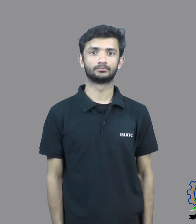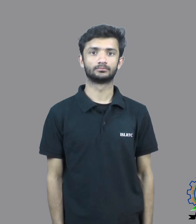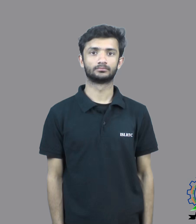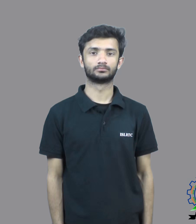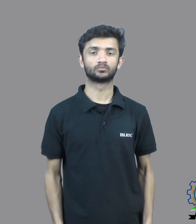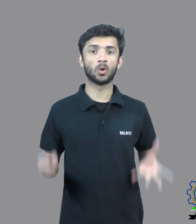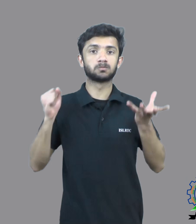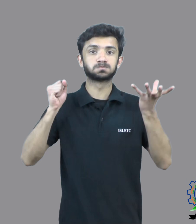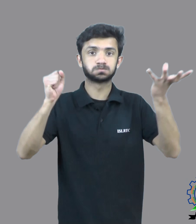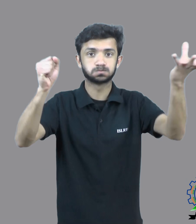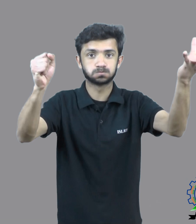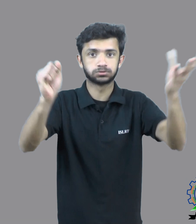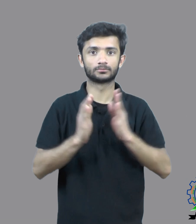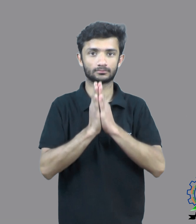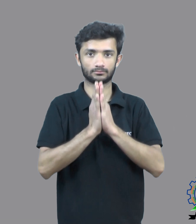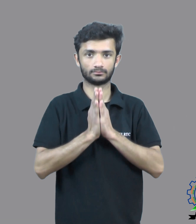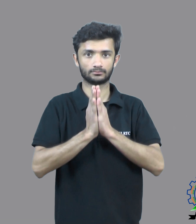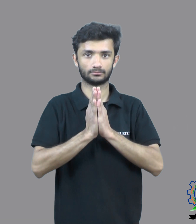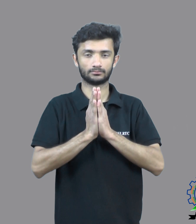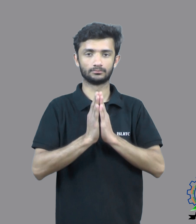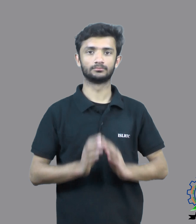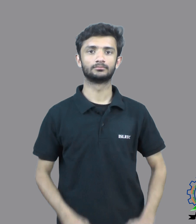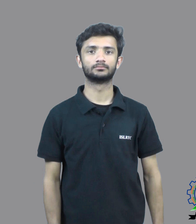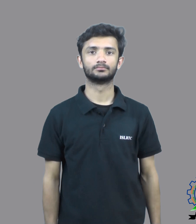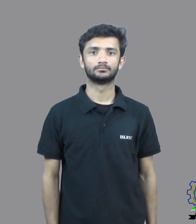Hanuman